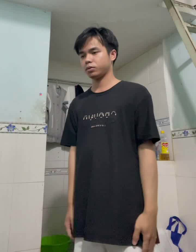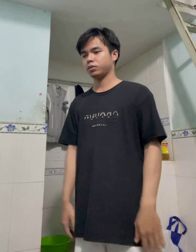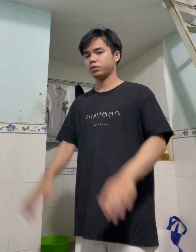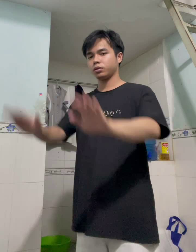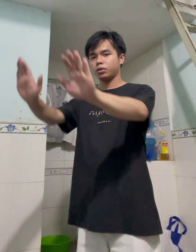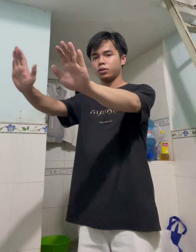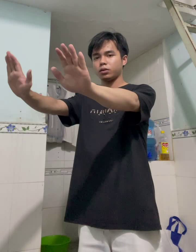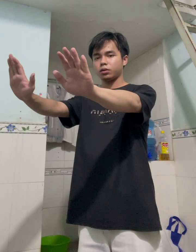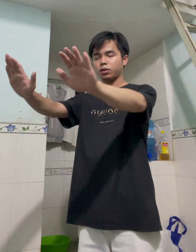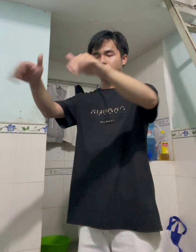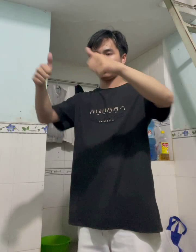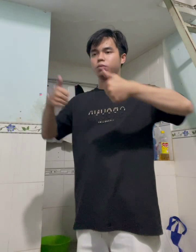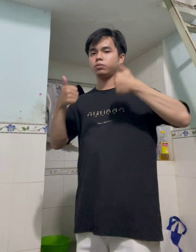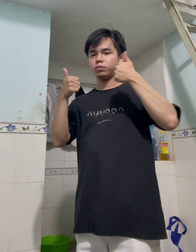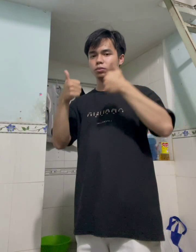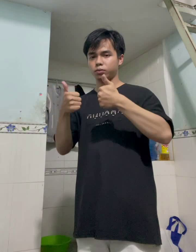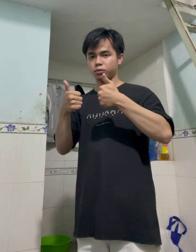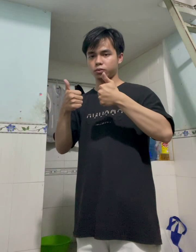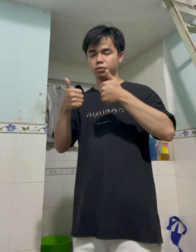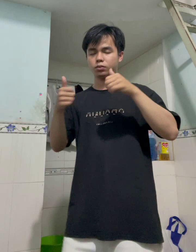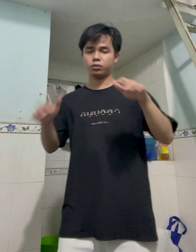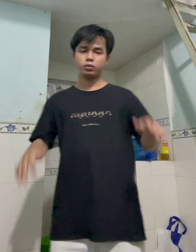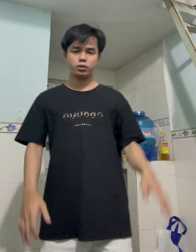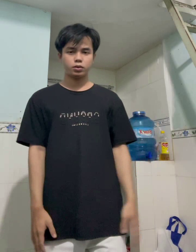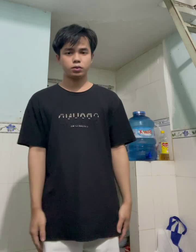tuyet voi